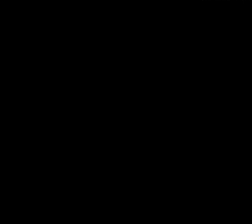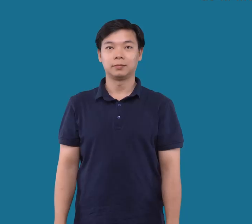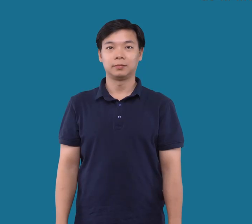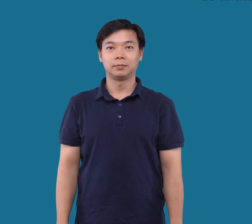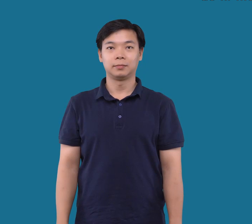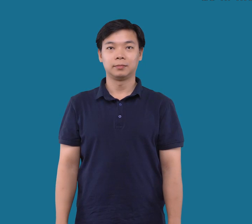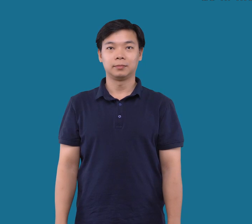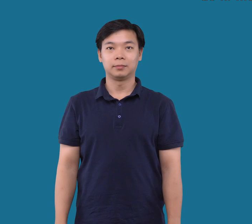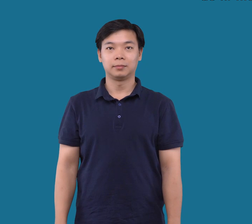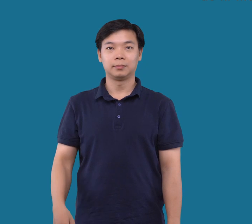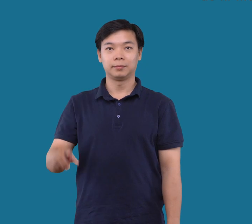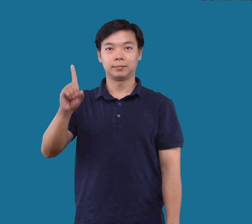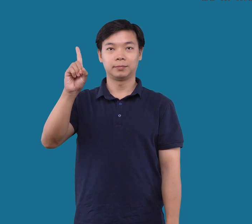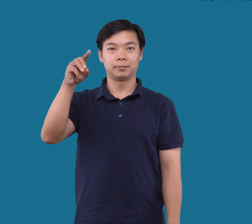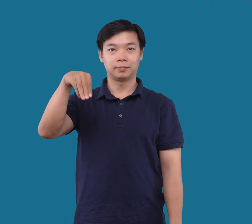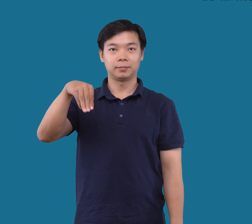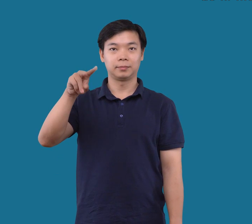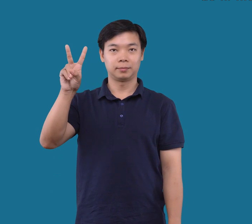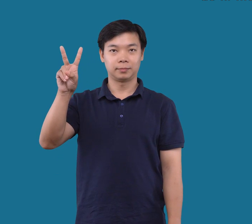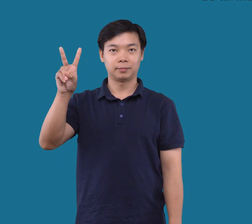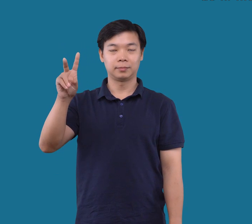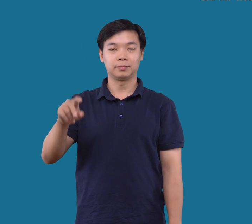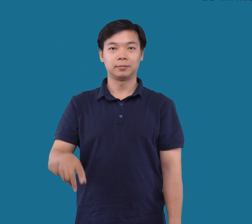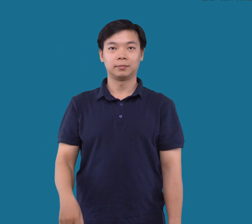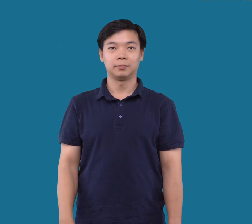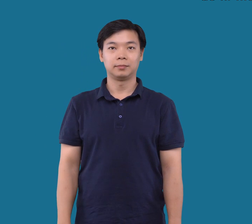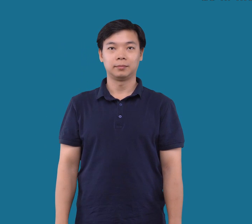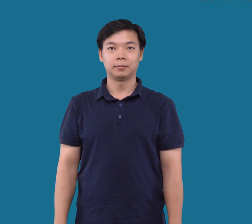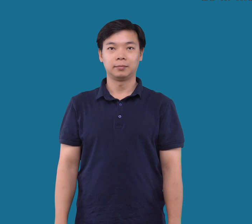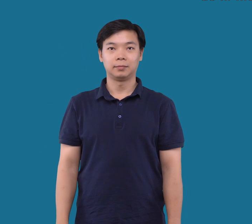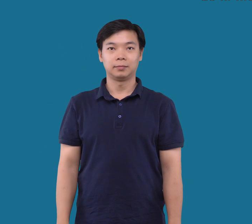đề-xi-mét vuông (dm2)